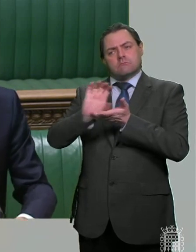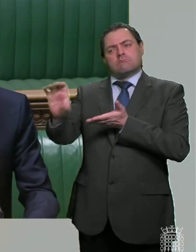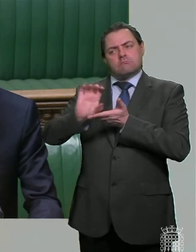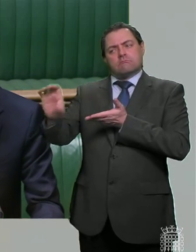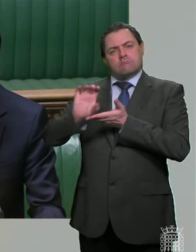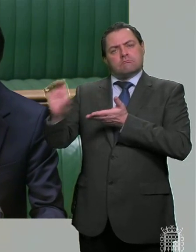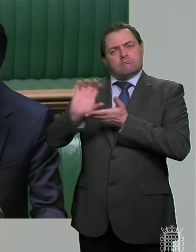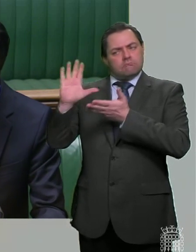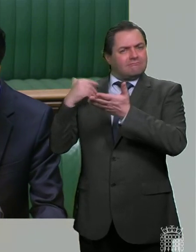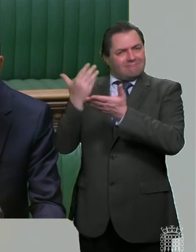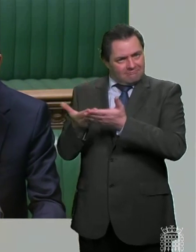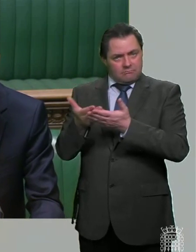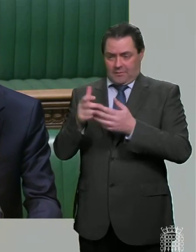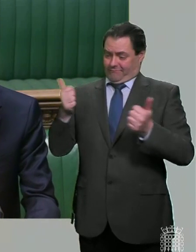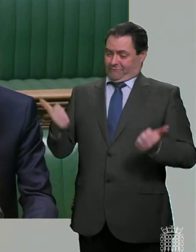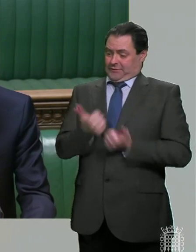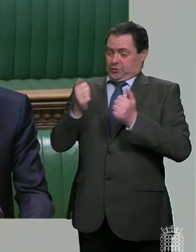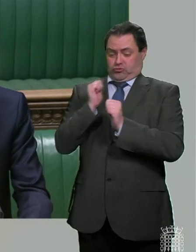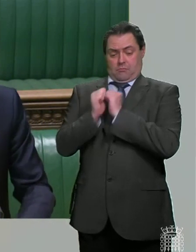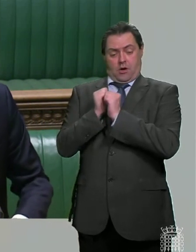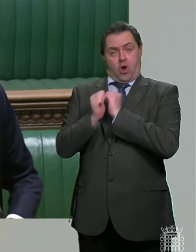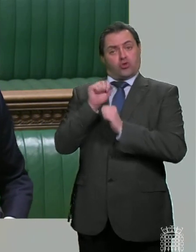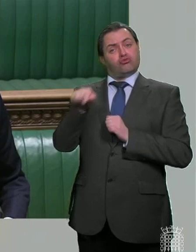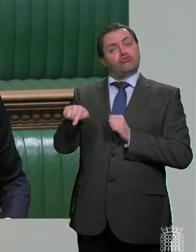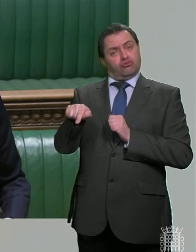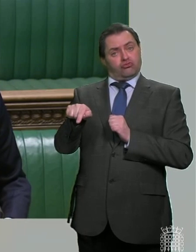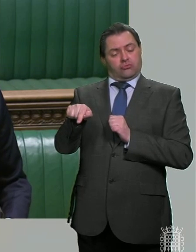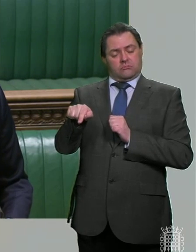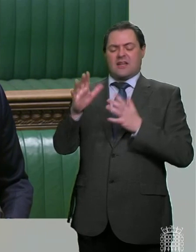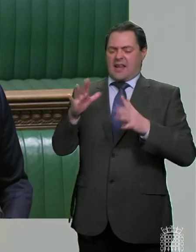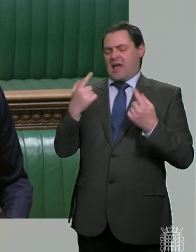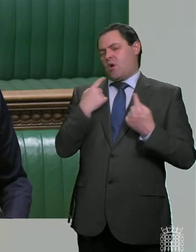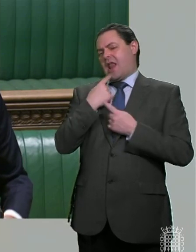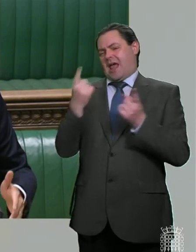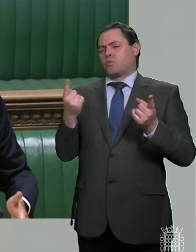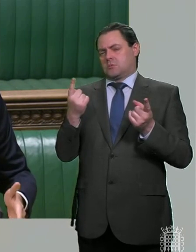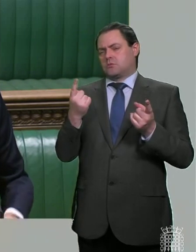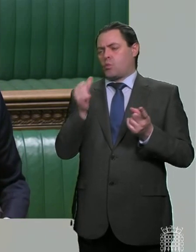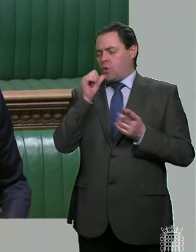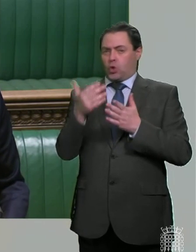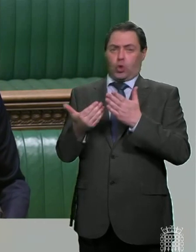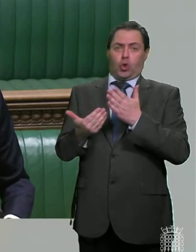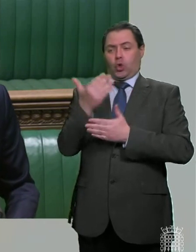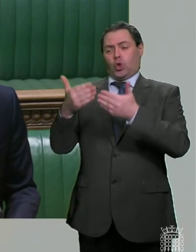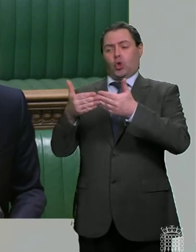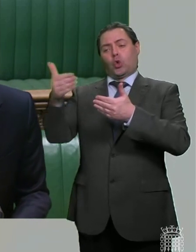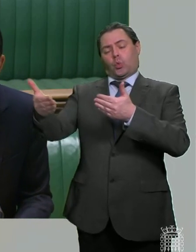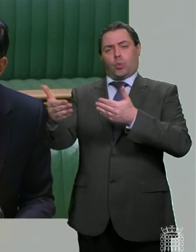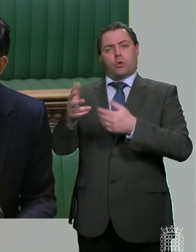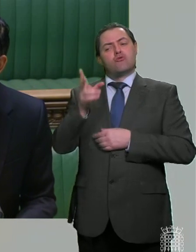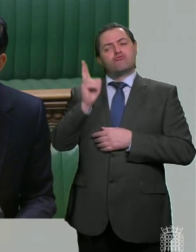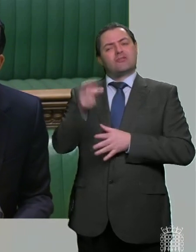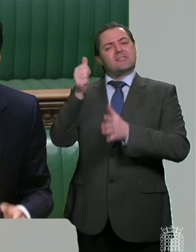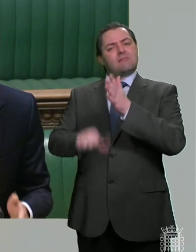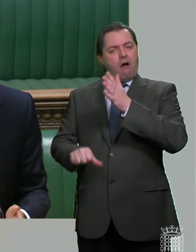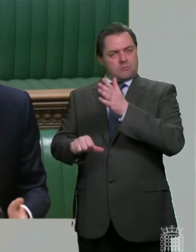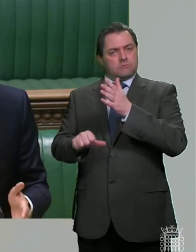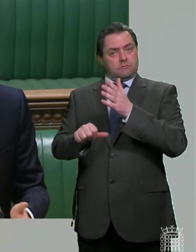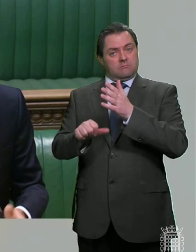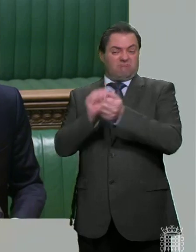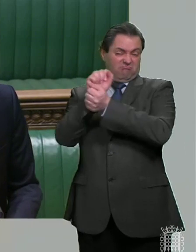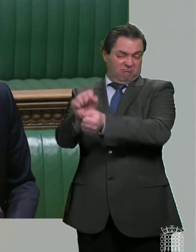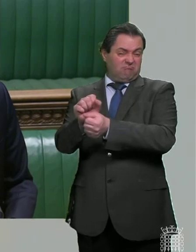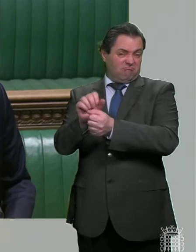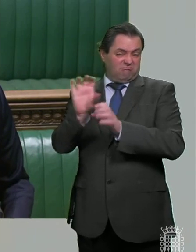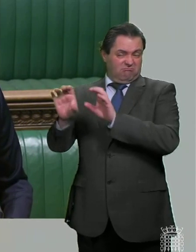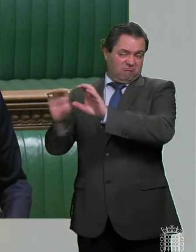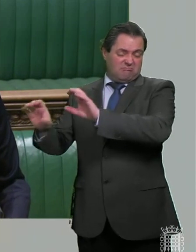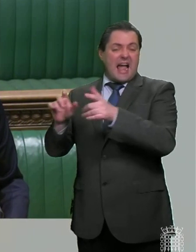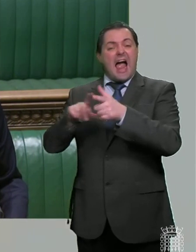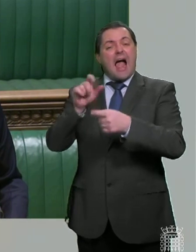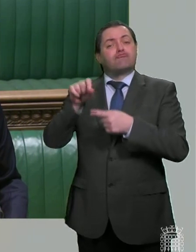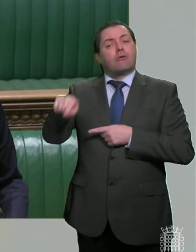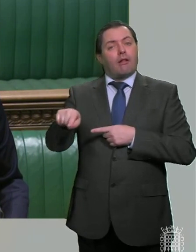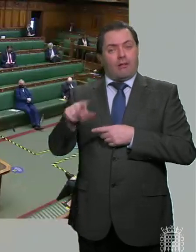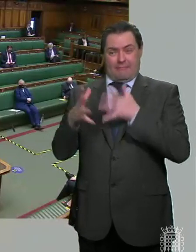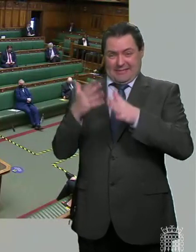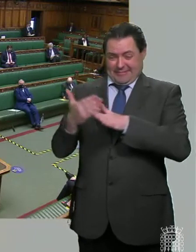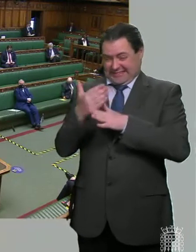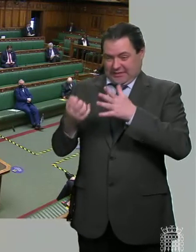These grants come to an end in March. I can announce today that we will provide a new restart grant in April to help businesses reopen and get going again.